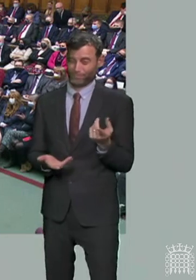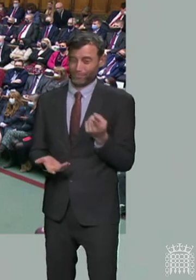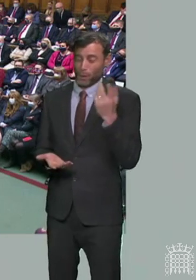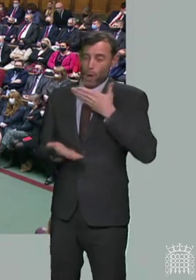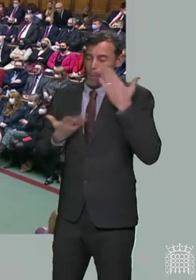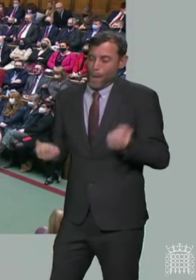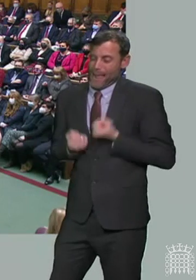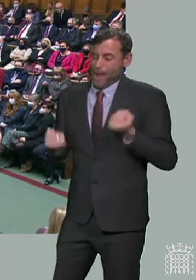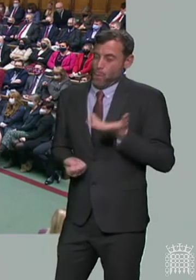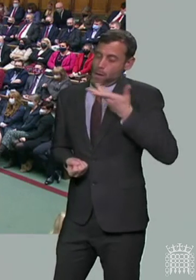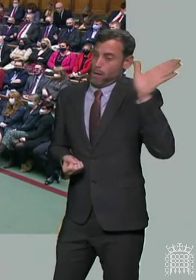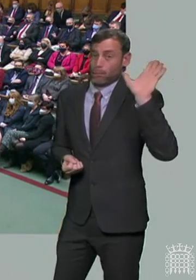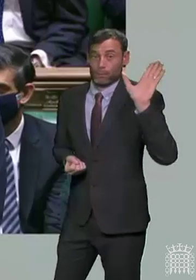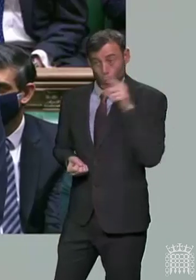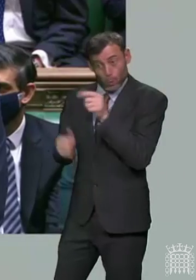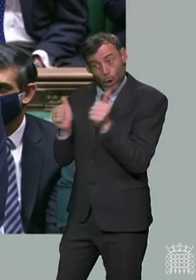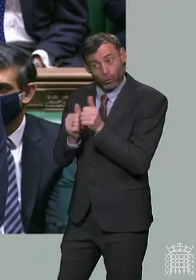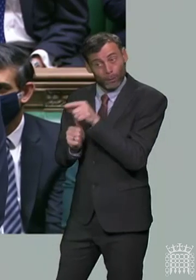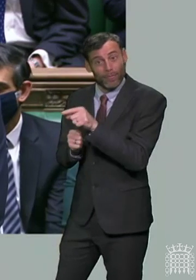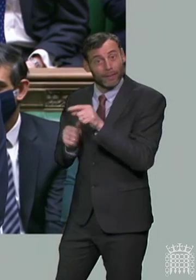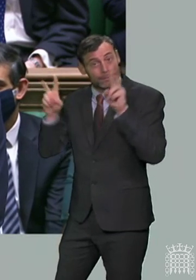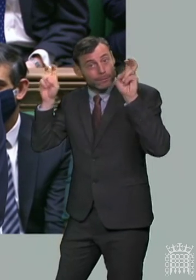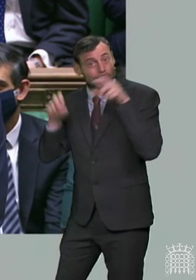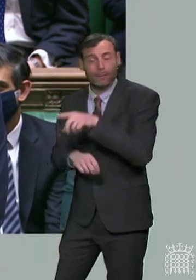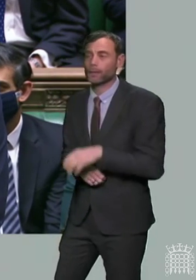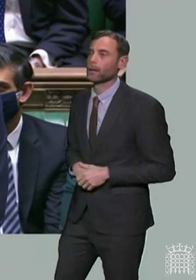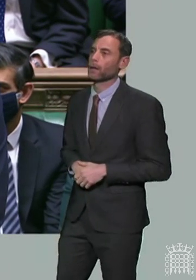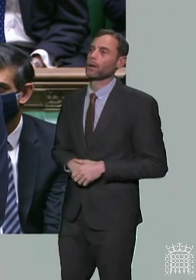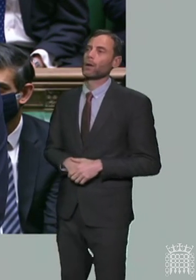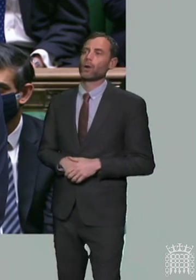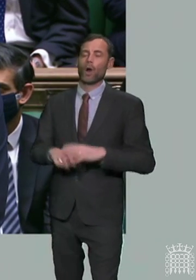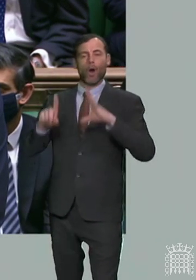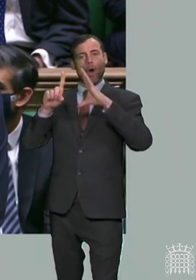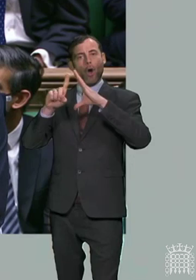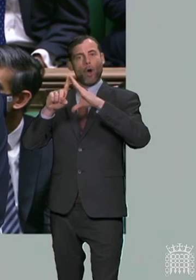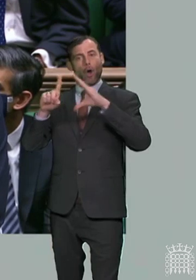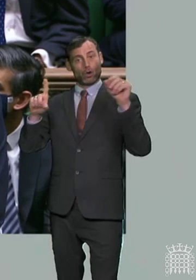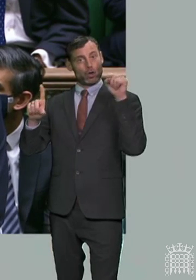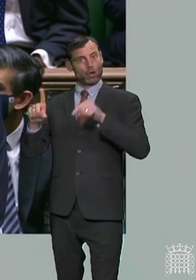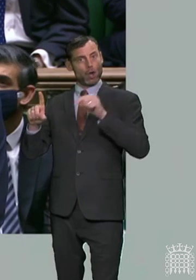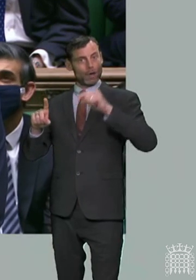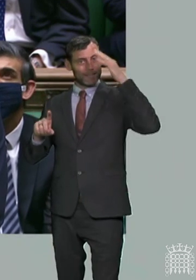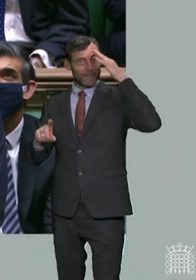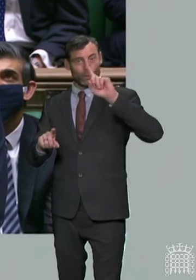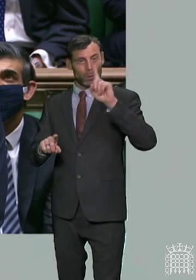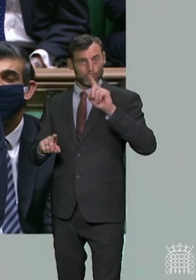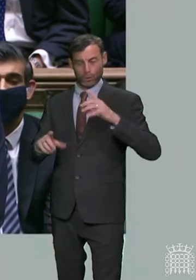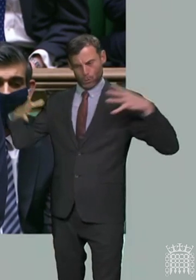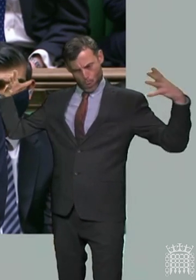The Conservative approach to the Union is one that I think is right for our country.